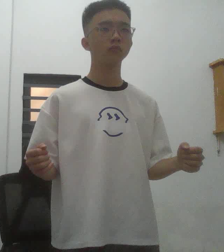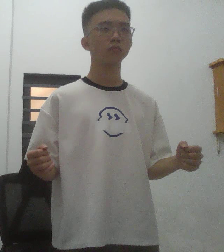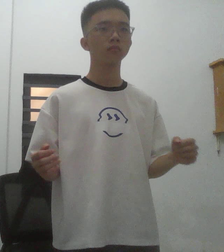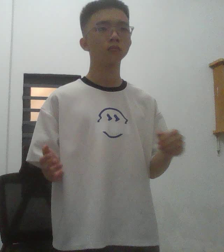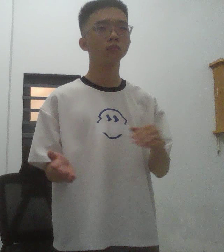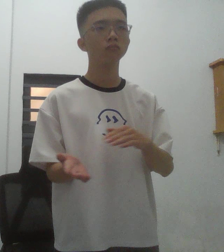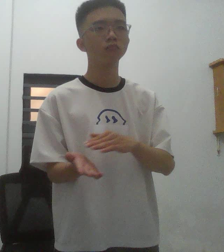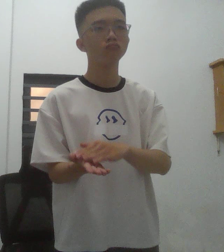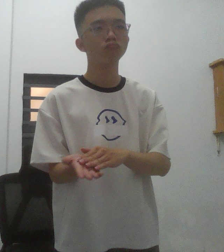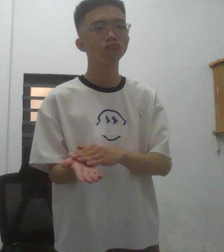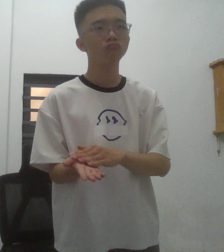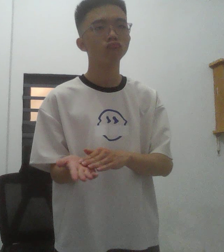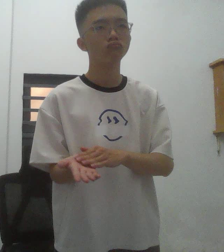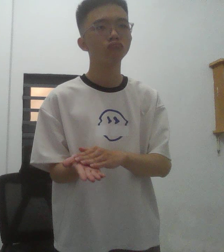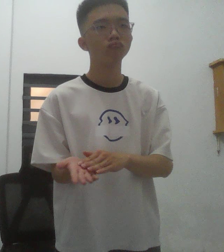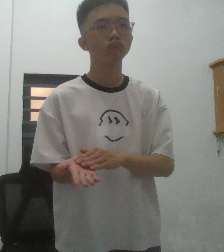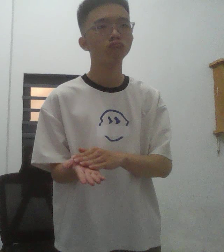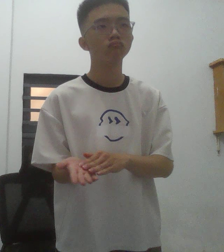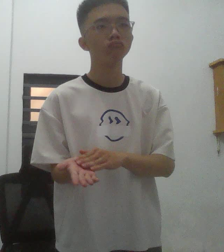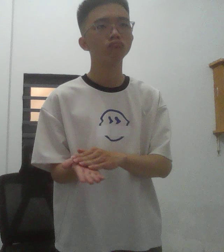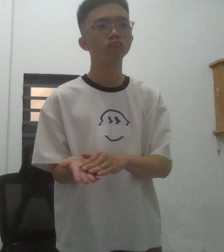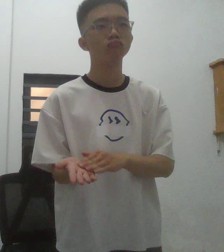xin loi